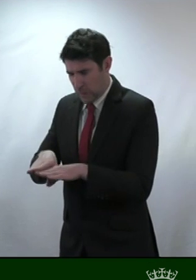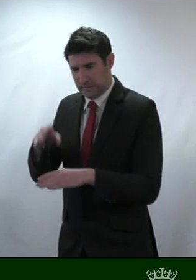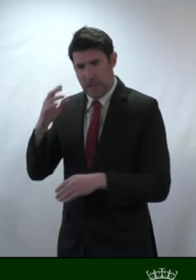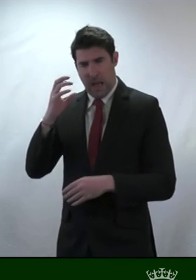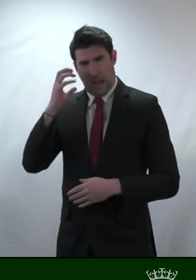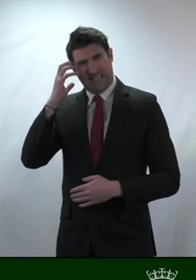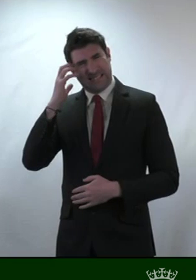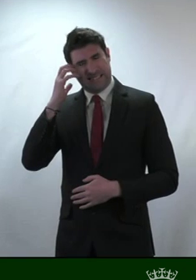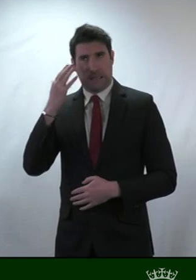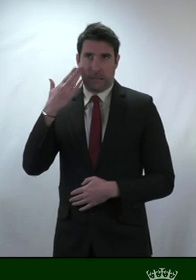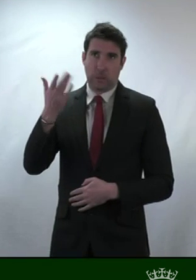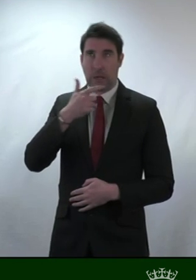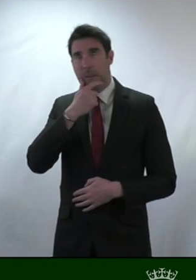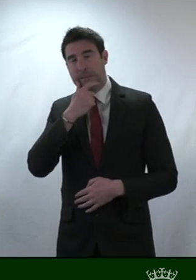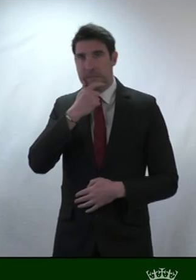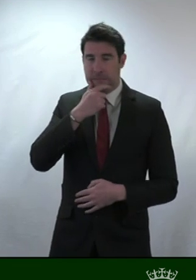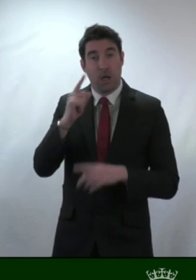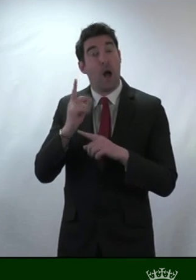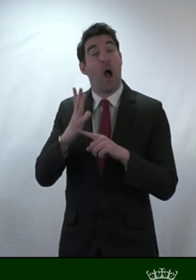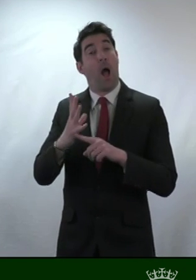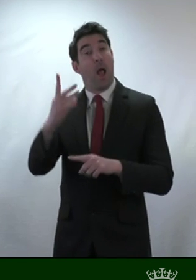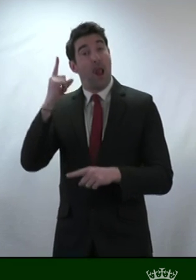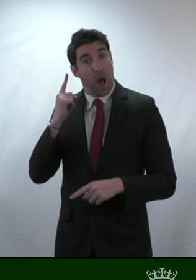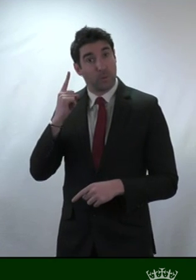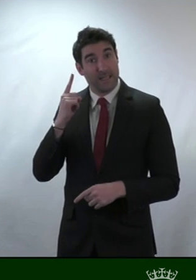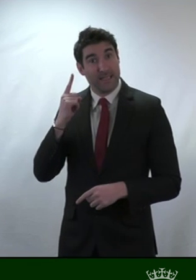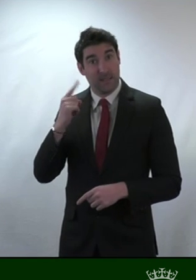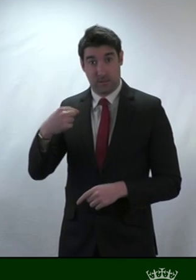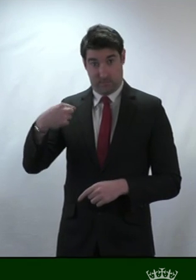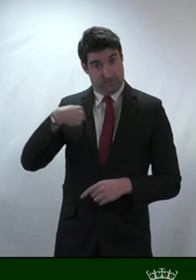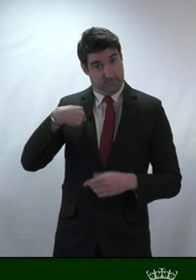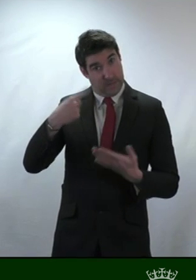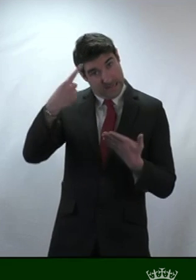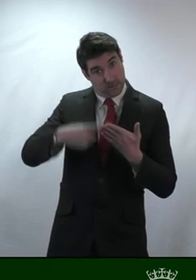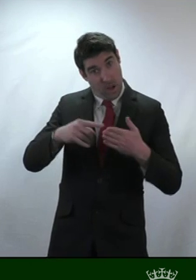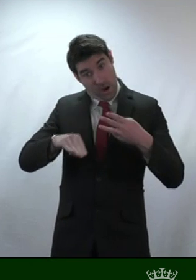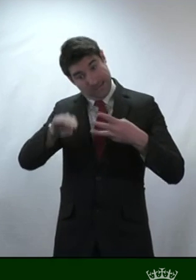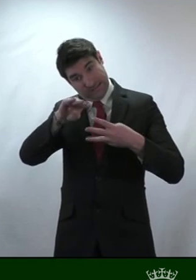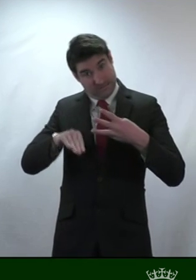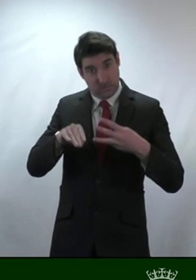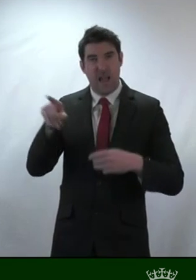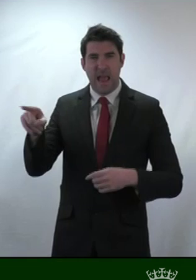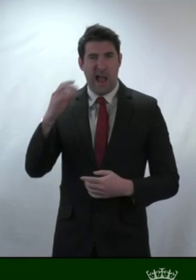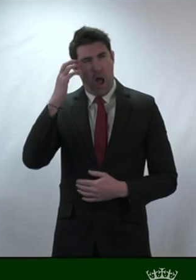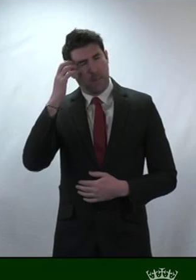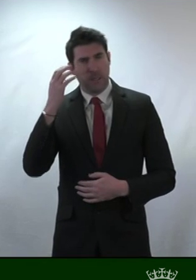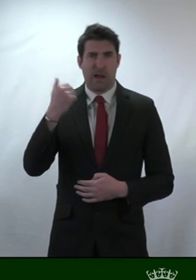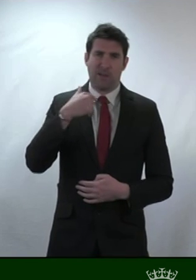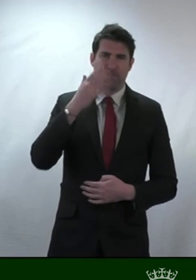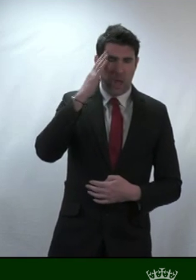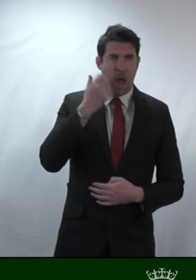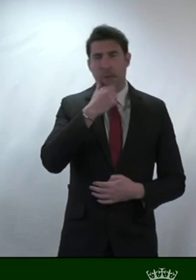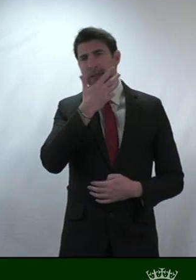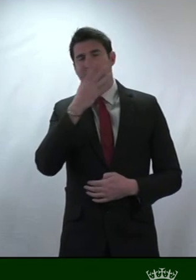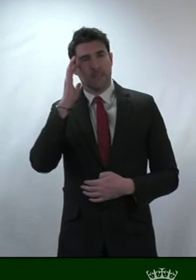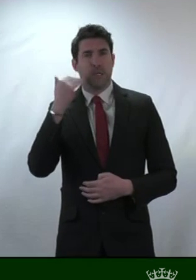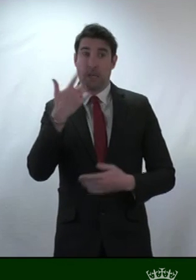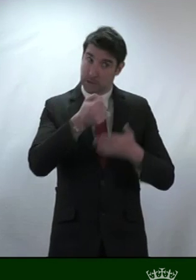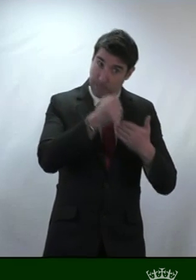He could not make up his mind last week whether or not to support what the Government were doing to fight covid, and told his troops, heroically, to abstain.